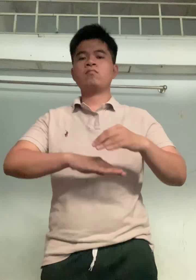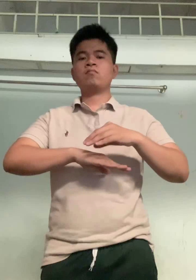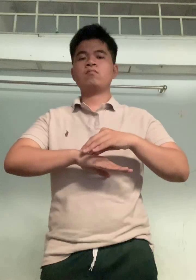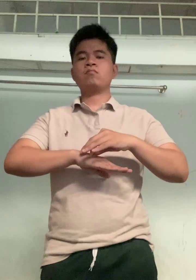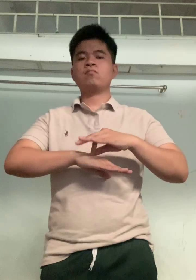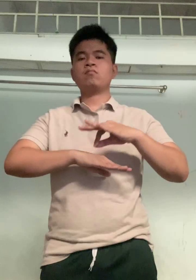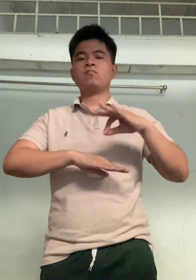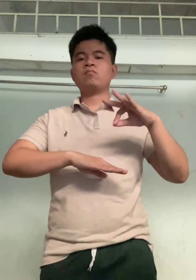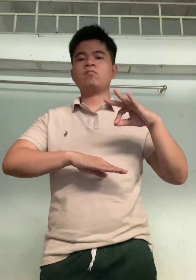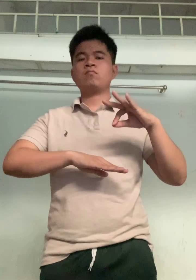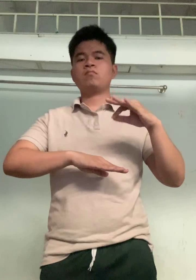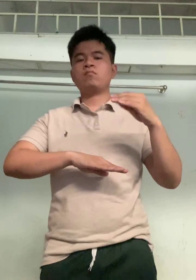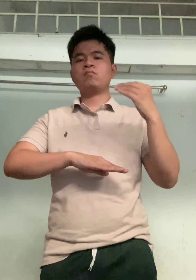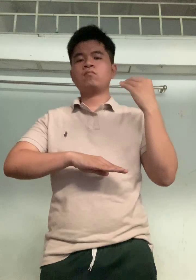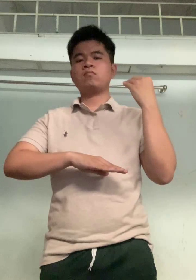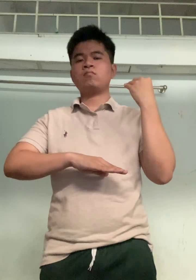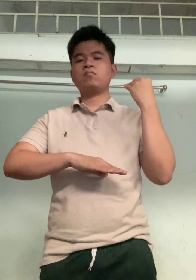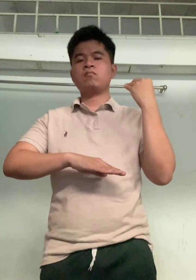tuan truoc